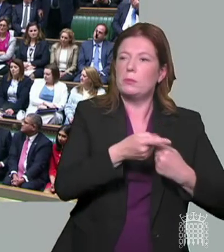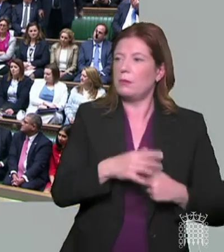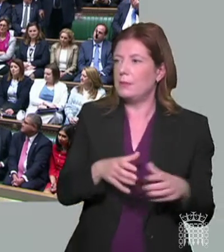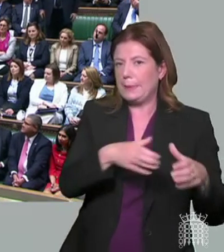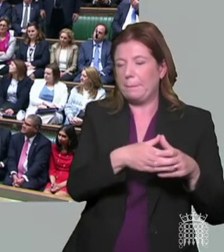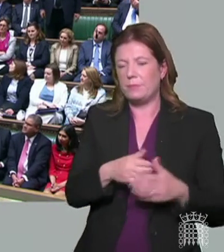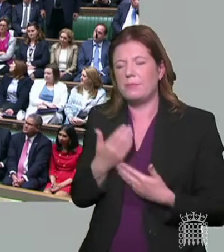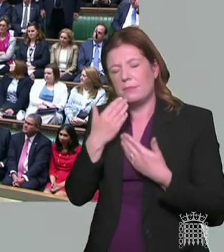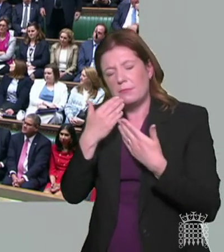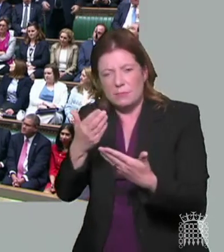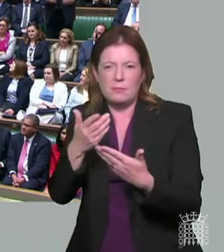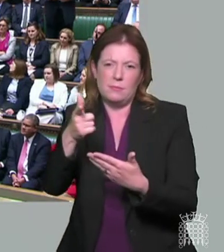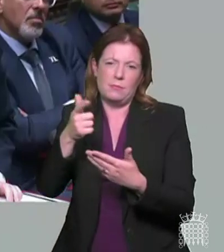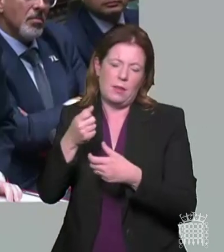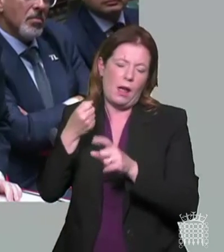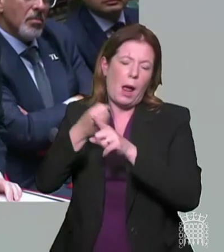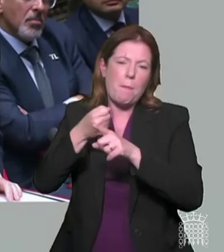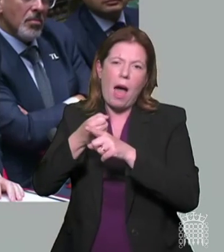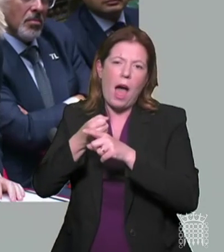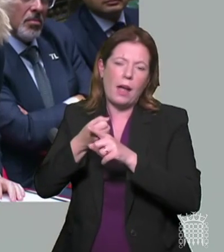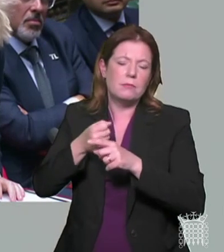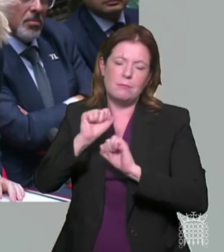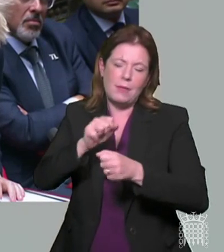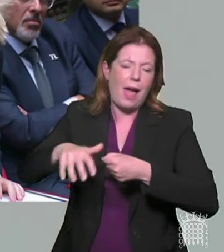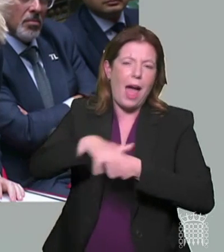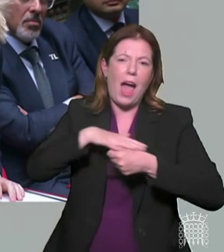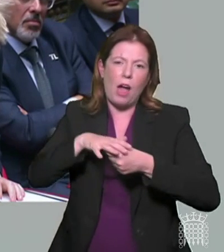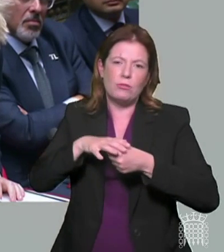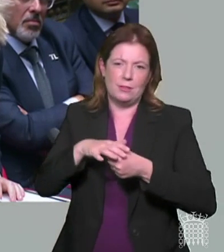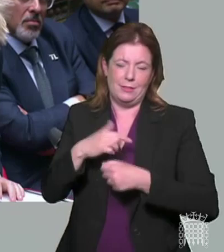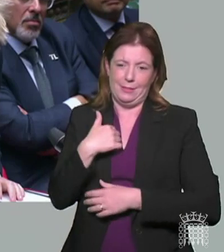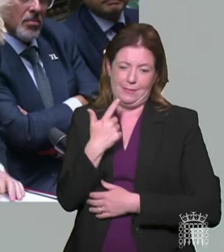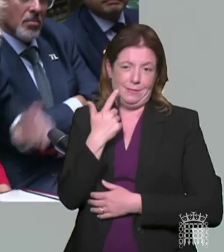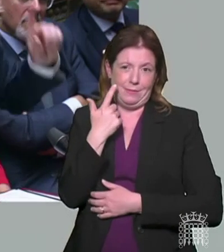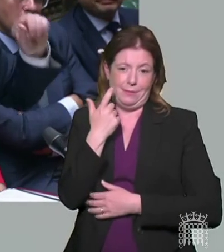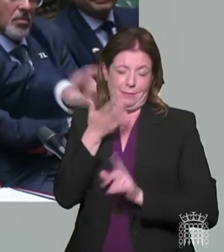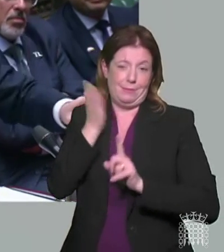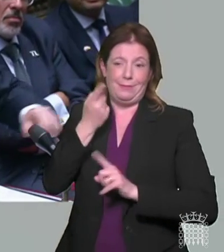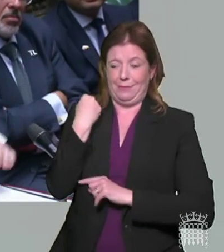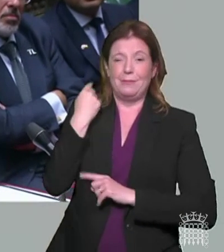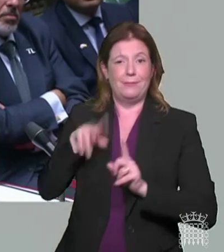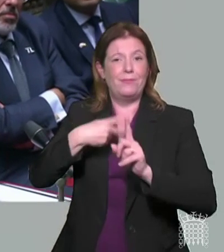My honourable Friend is a fantastic campaigner for her constituency, as I discovered just the other day.